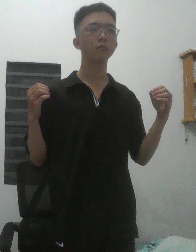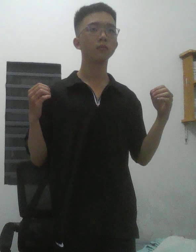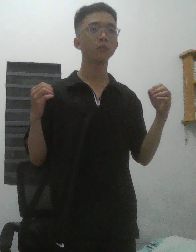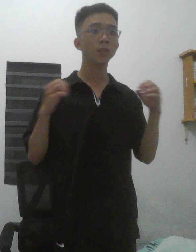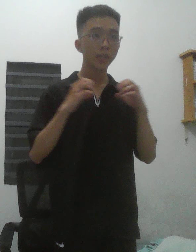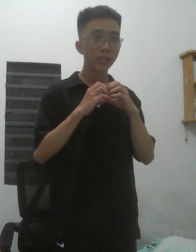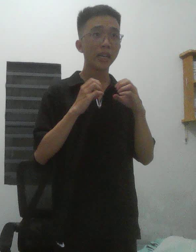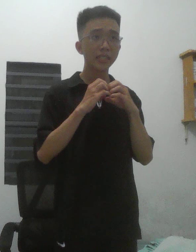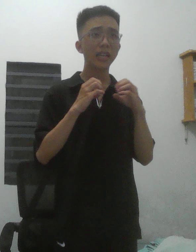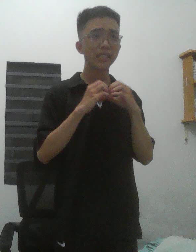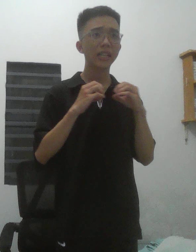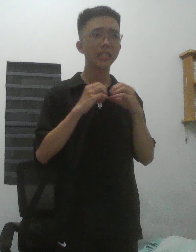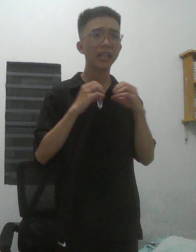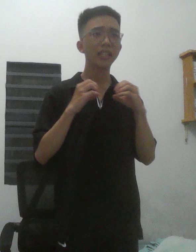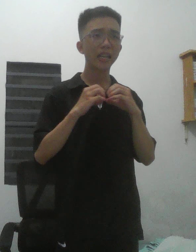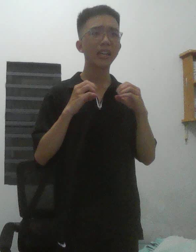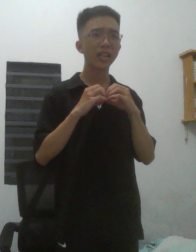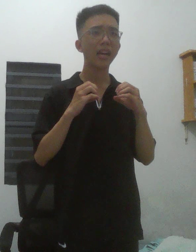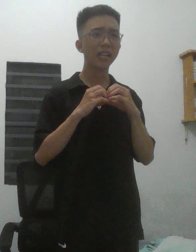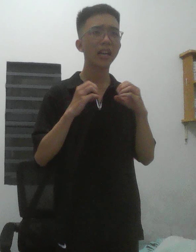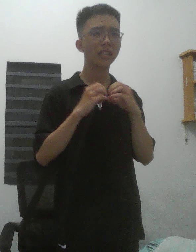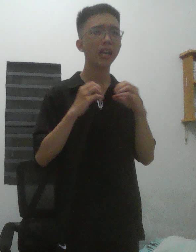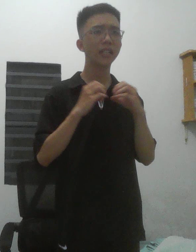cai nhau